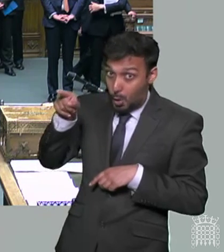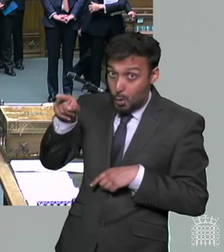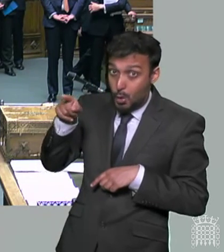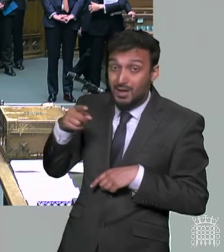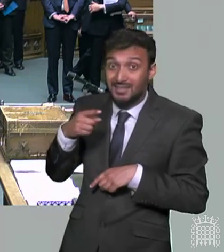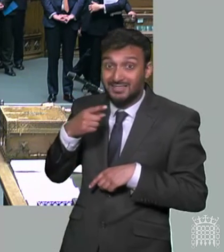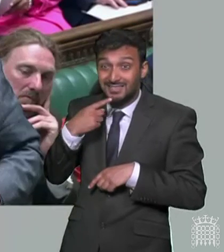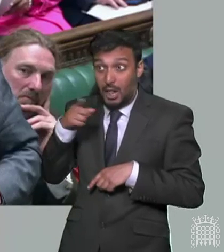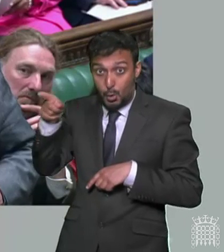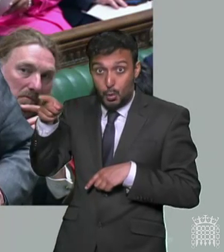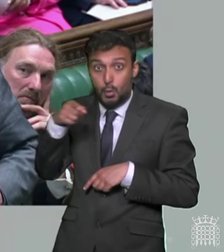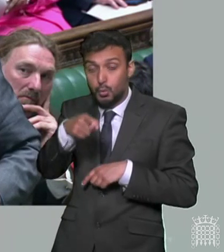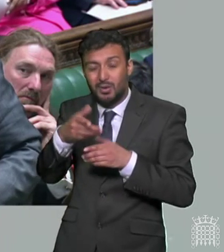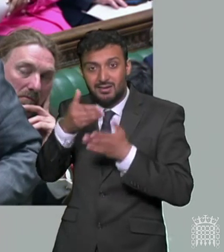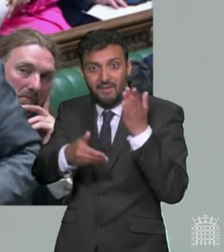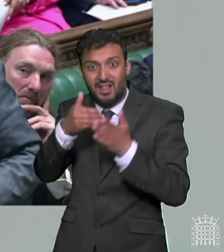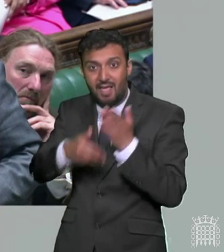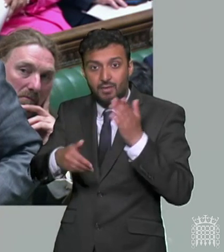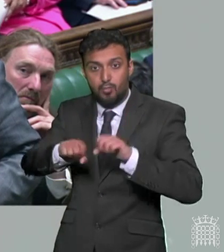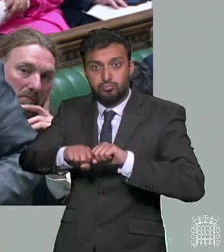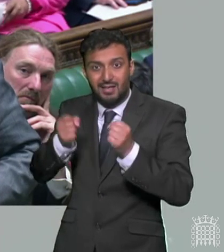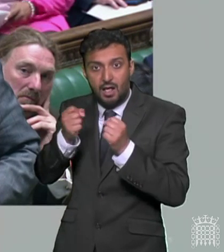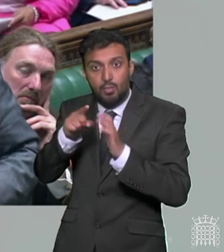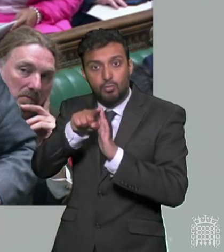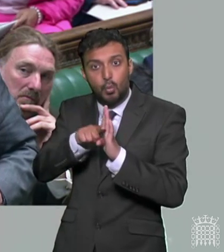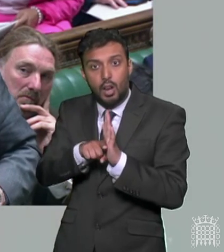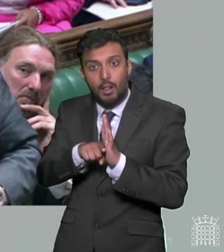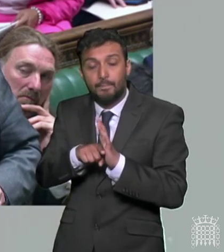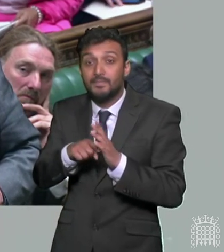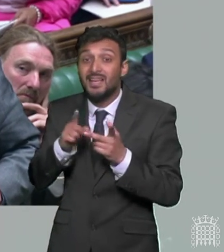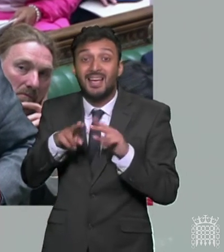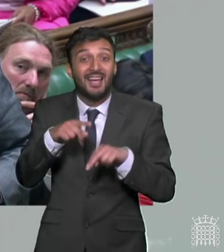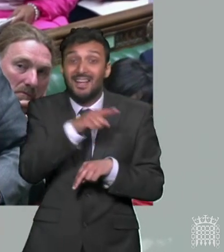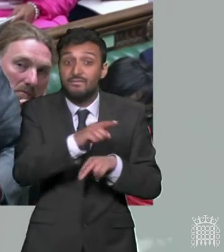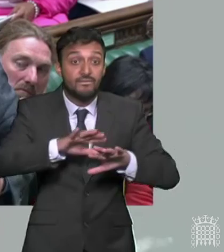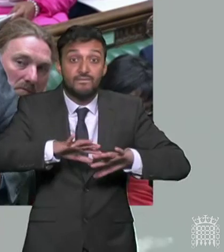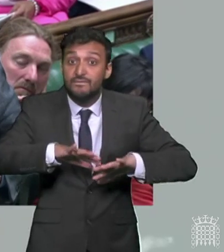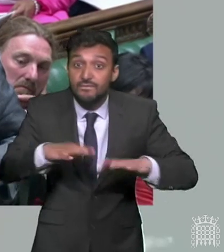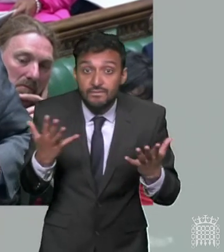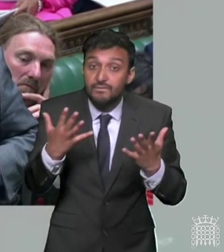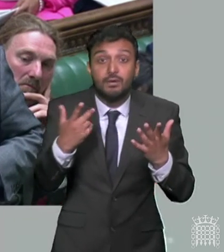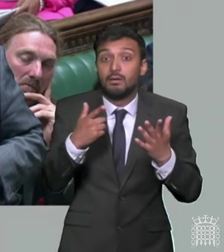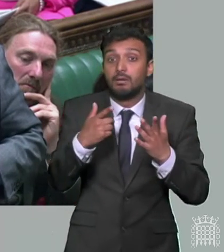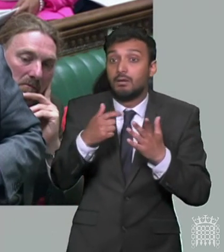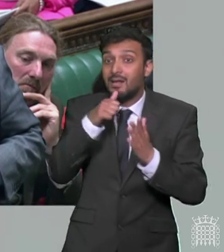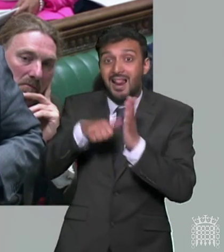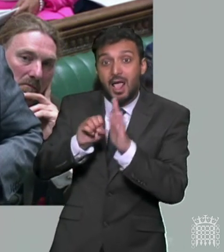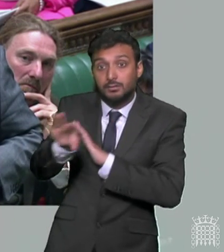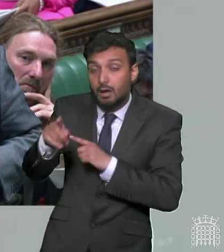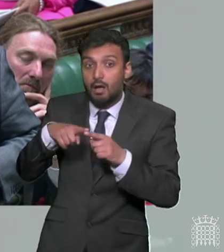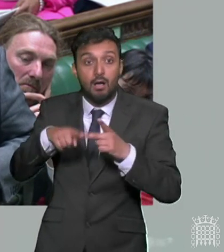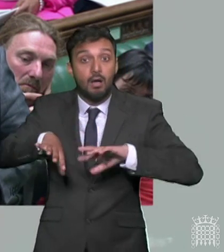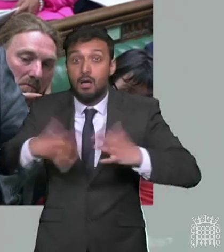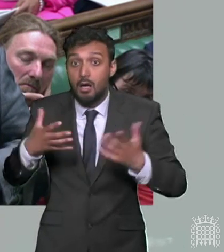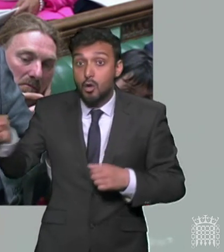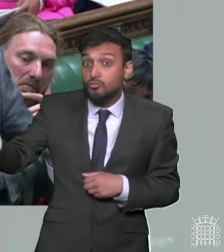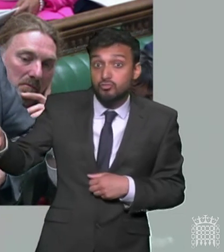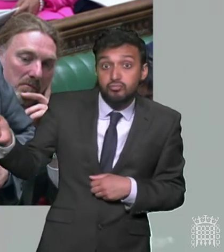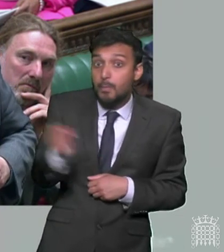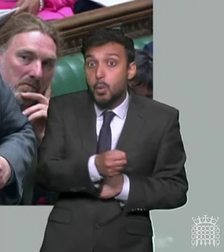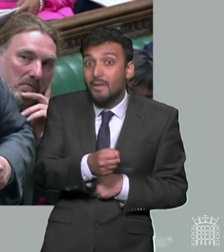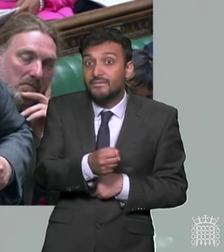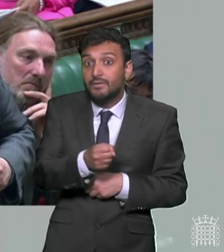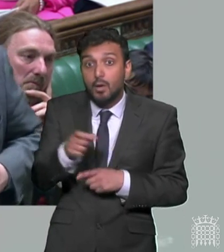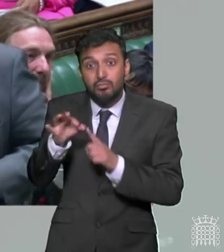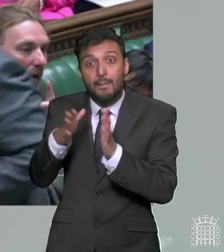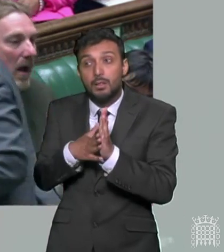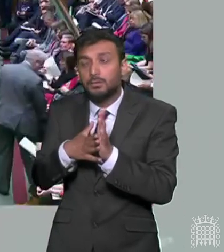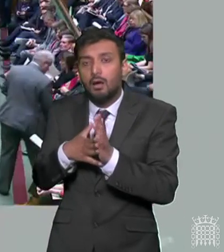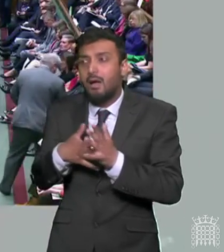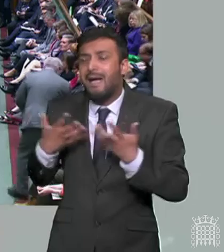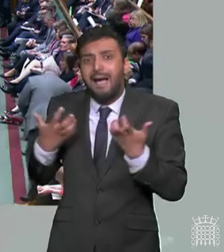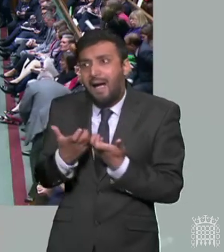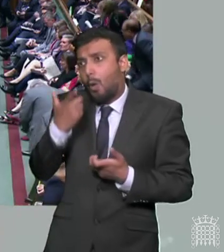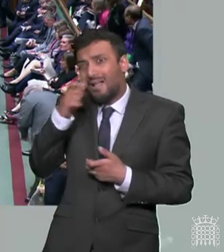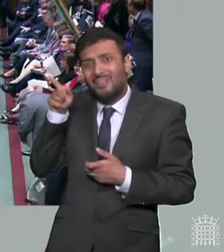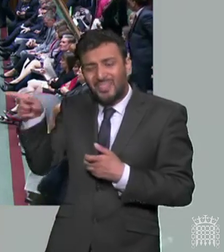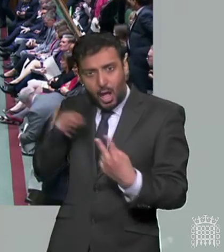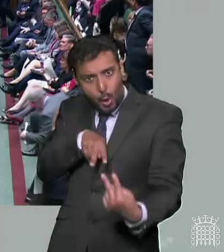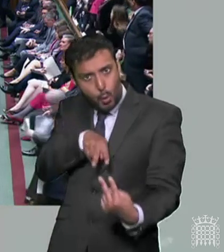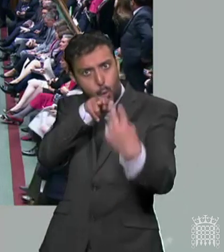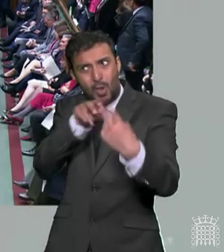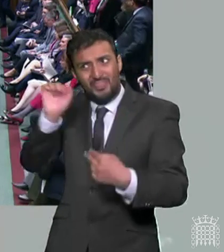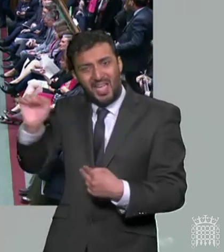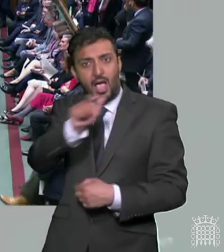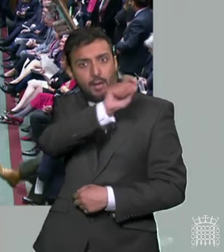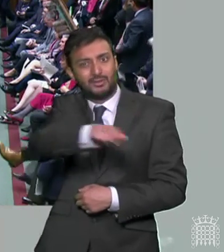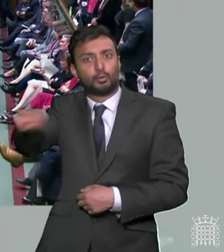If those Tory Members do not submit a letter—if they do not remove this Prime Minister—how will they ever look their constituents in the eye again?